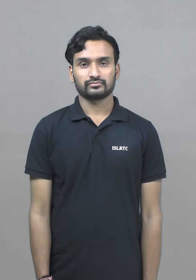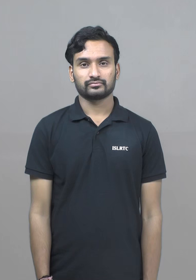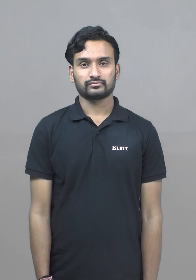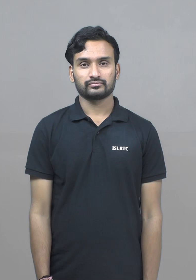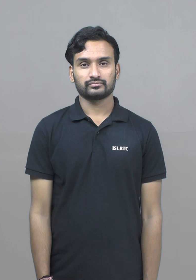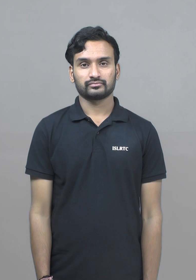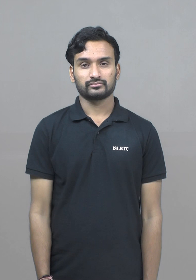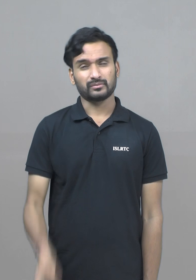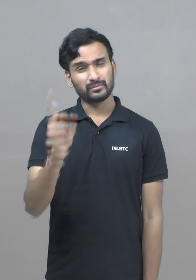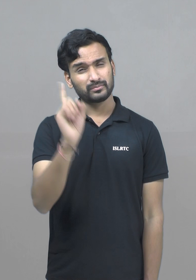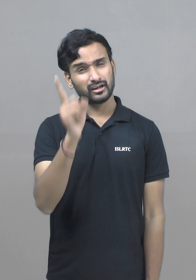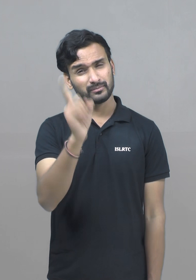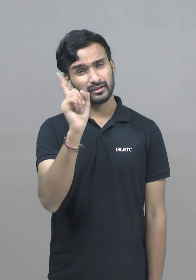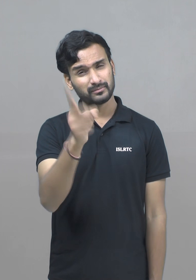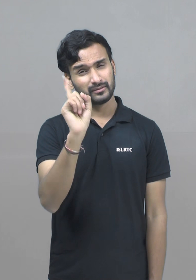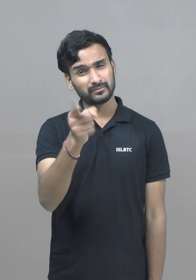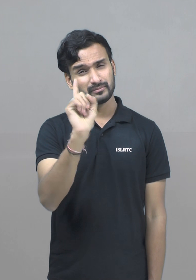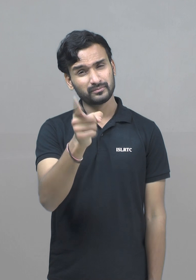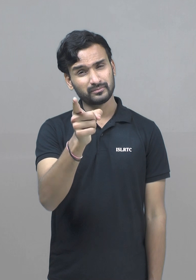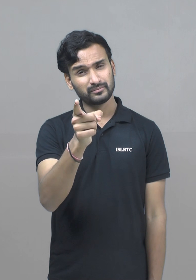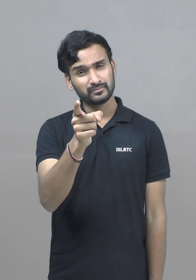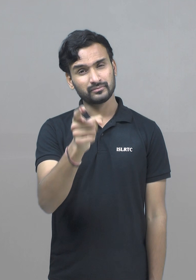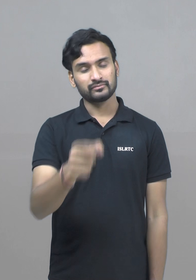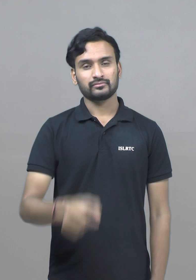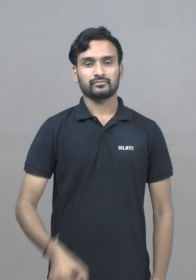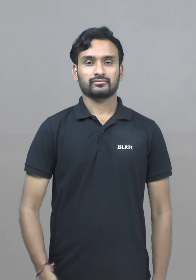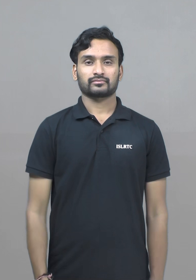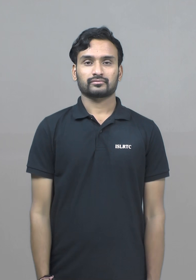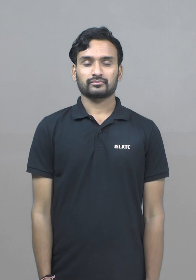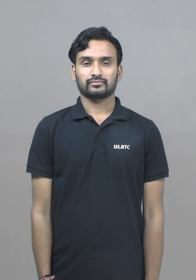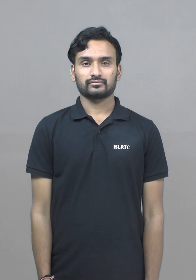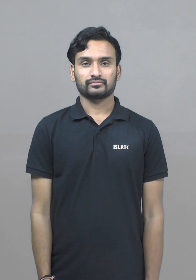Naughty Mischievous Rowdy